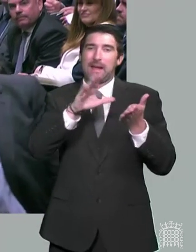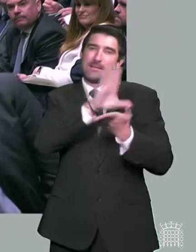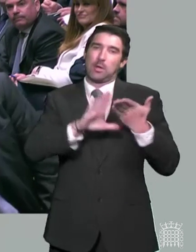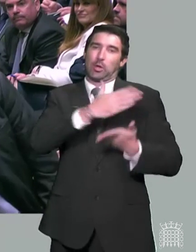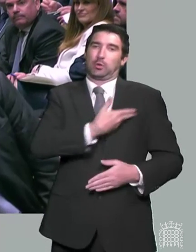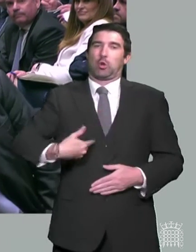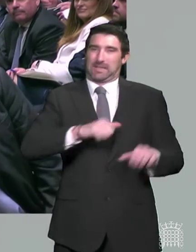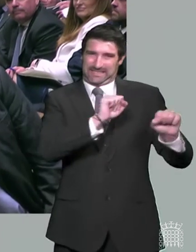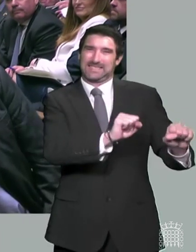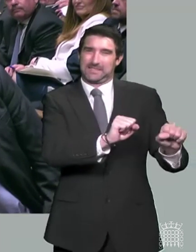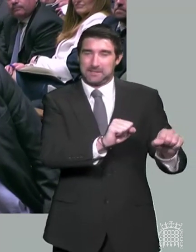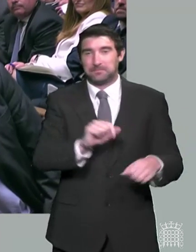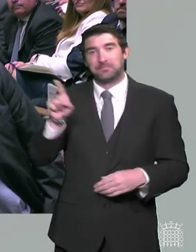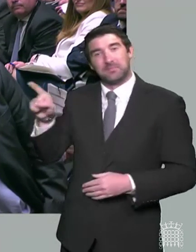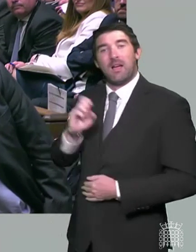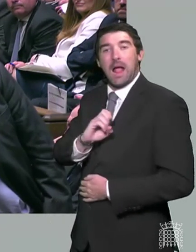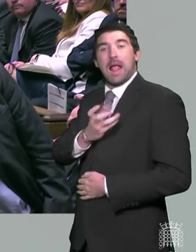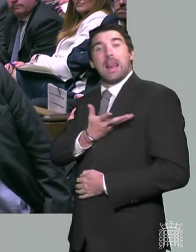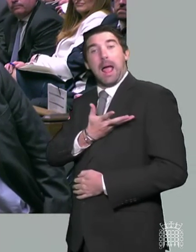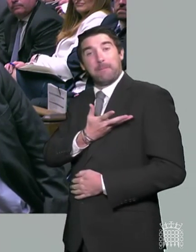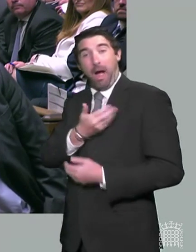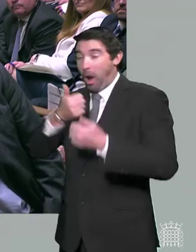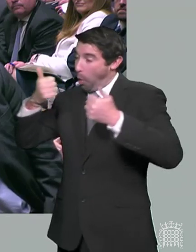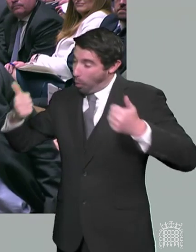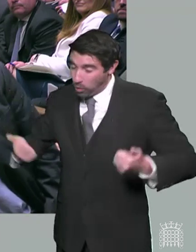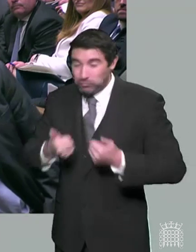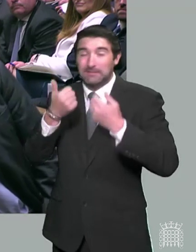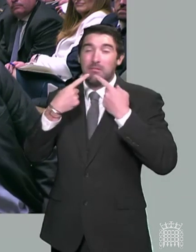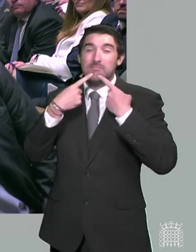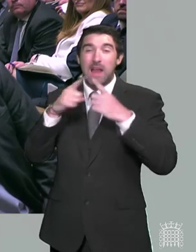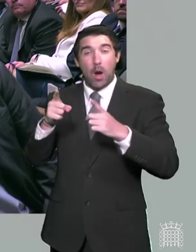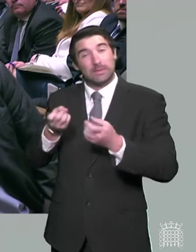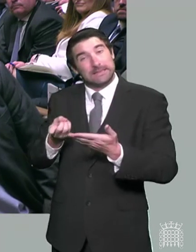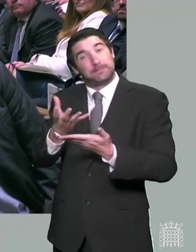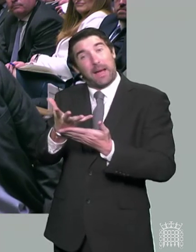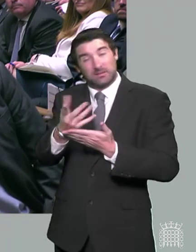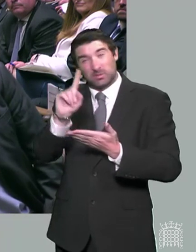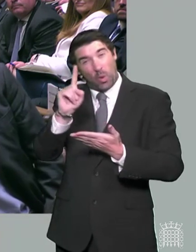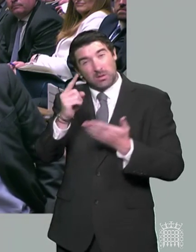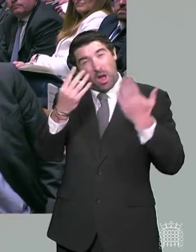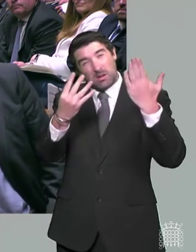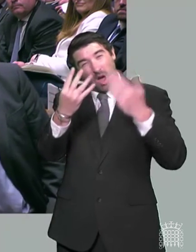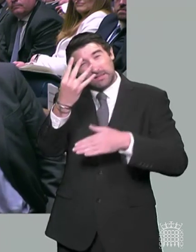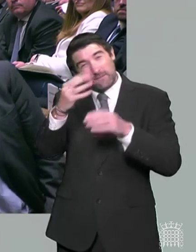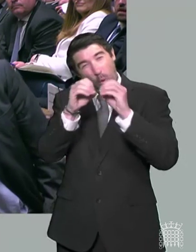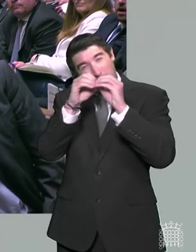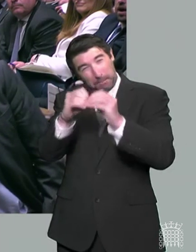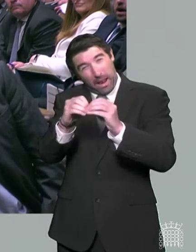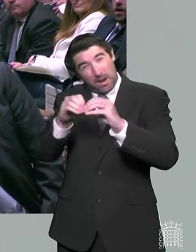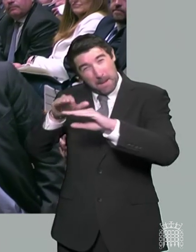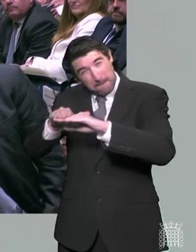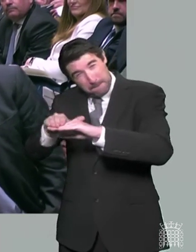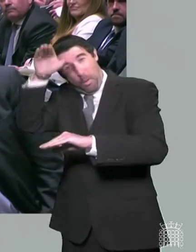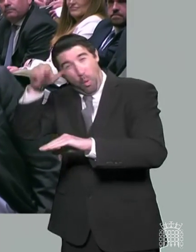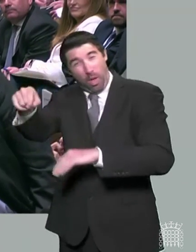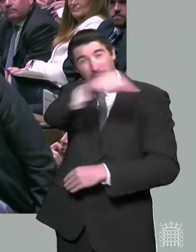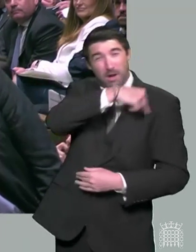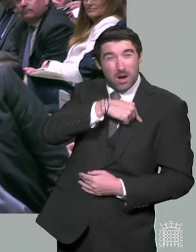Labour has already made spending commitments, in this Parliament alone, worth £94 billion more than the Government’s.